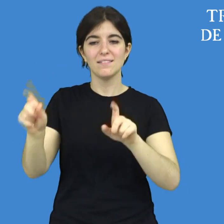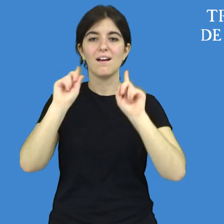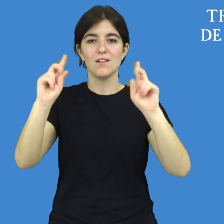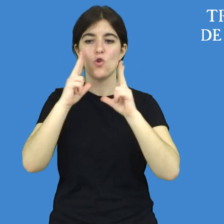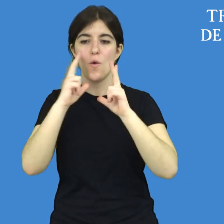caso